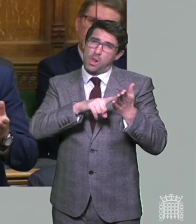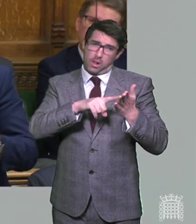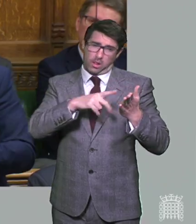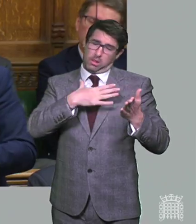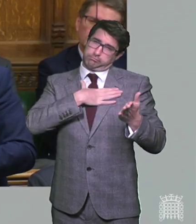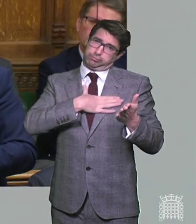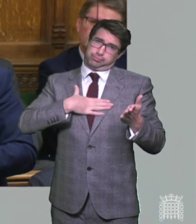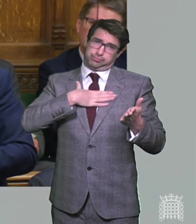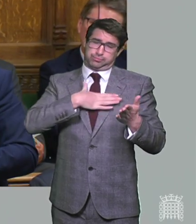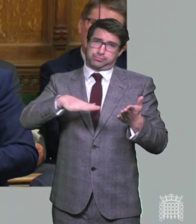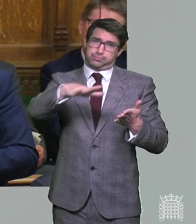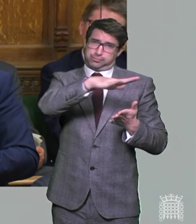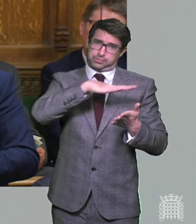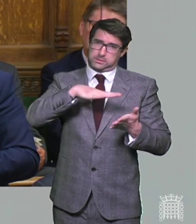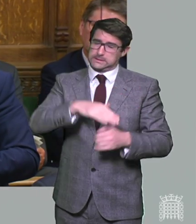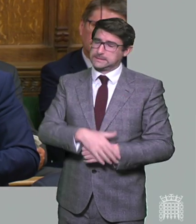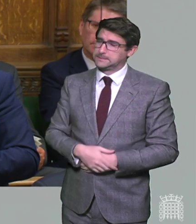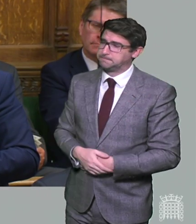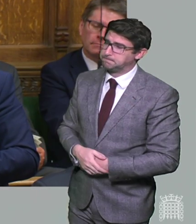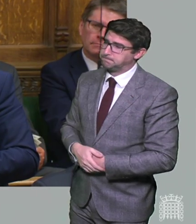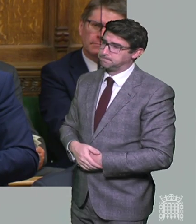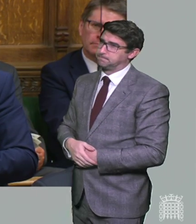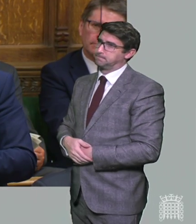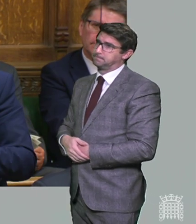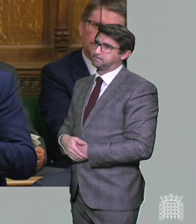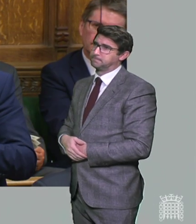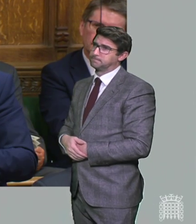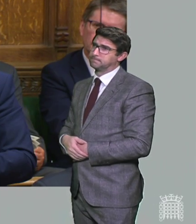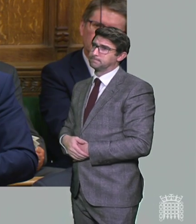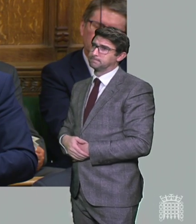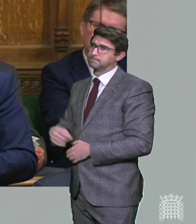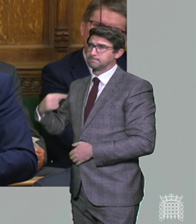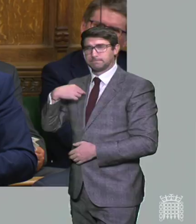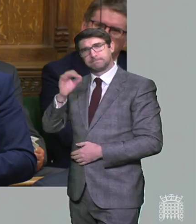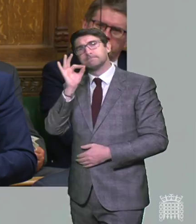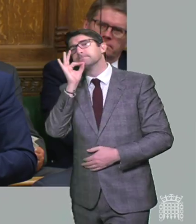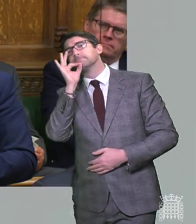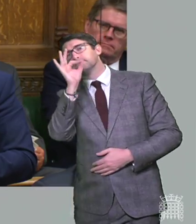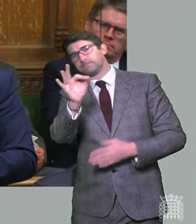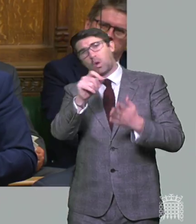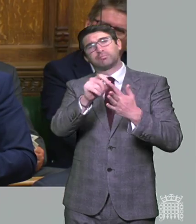I welcome the renewed negotiations with the European Union about the Northern Ireland protocol.